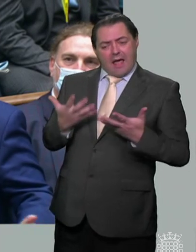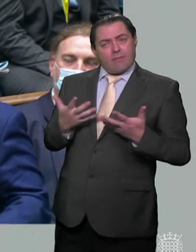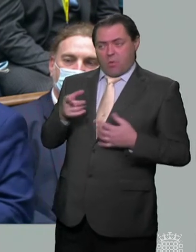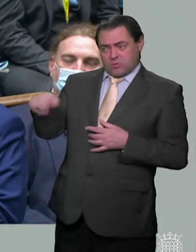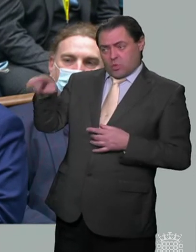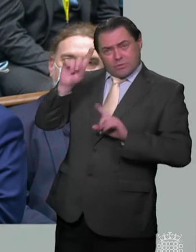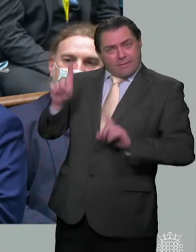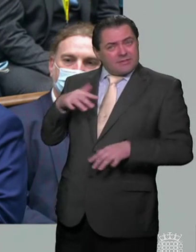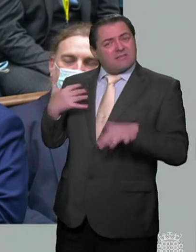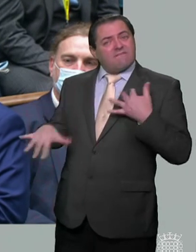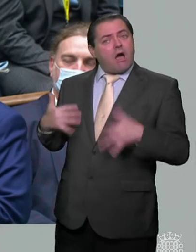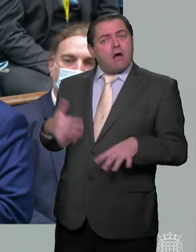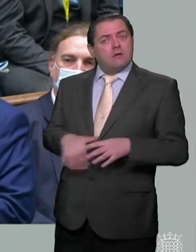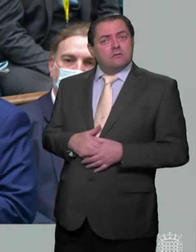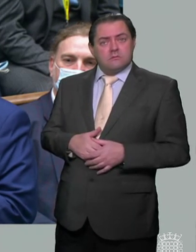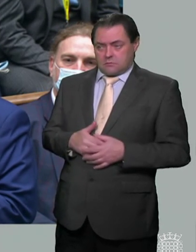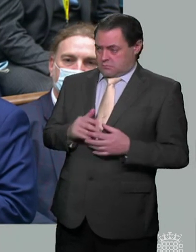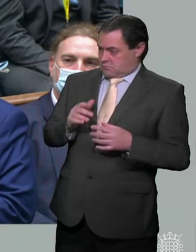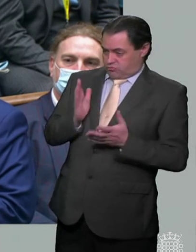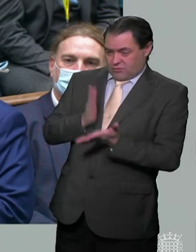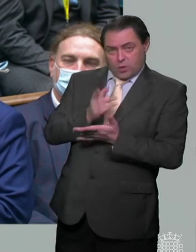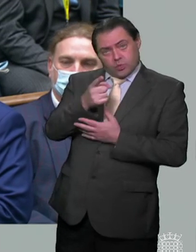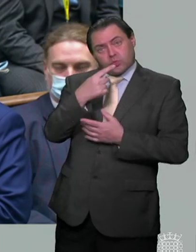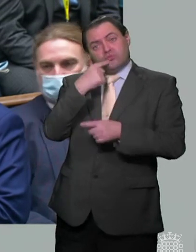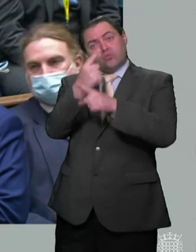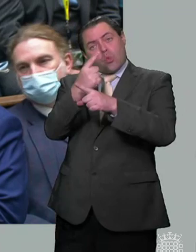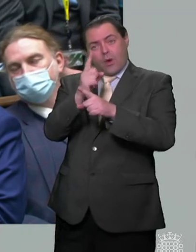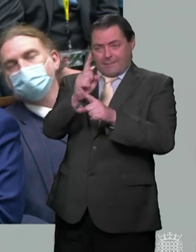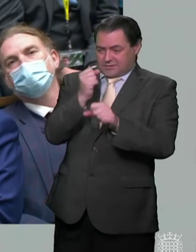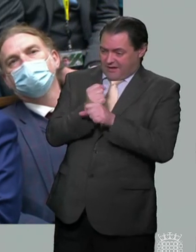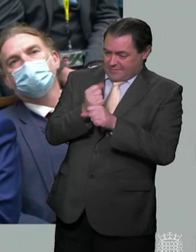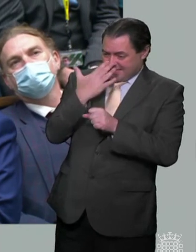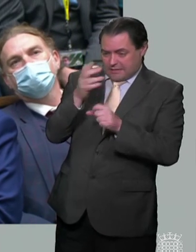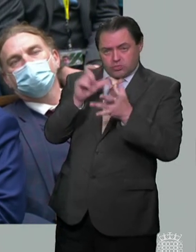There was nothing there about tangible actions that the Government are taking on the ground now.